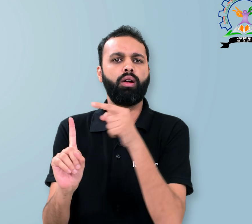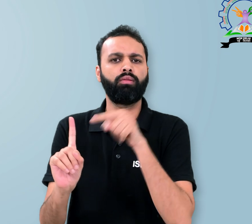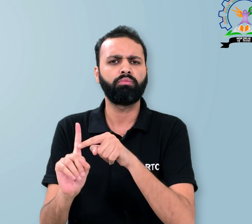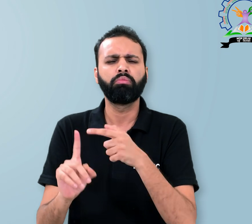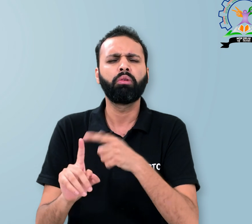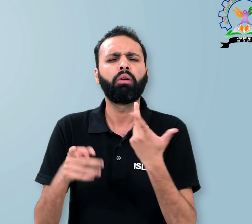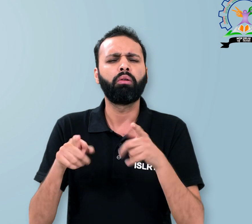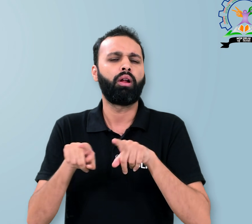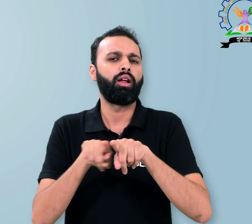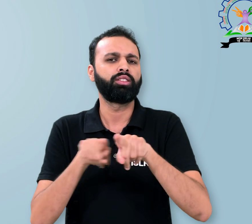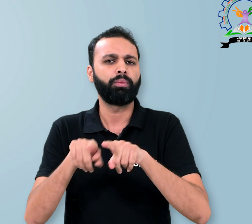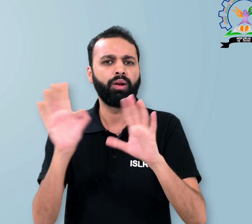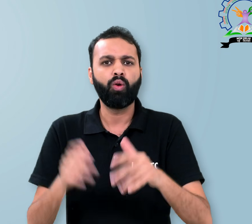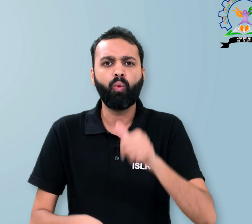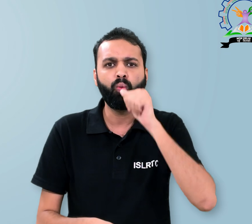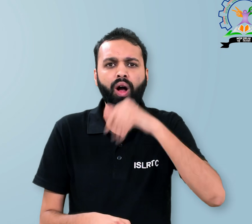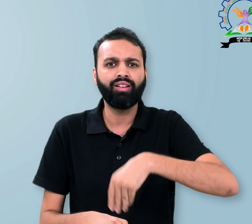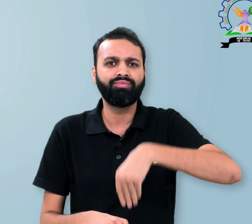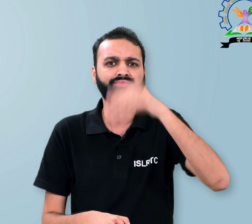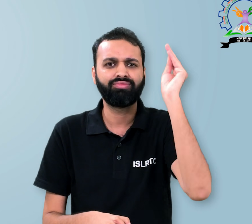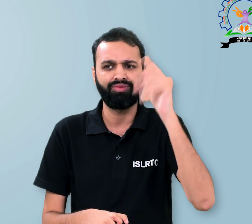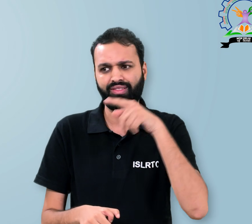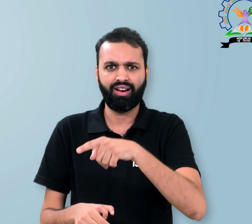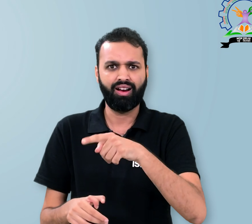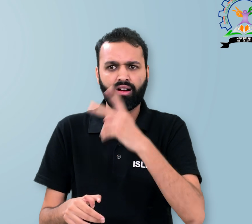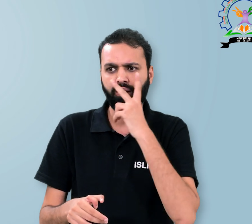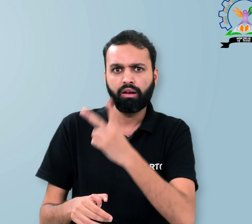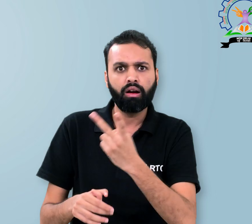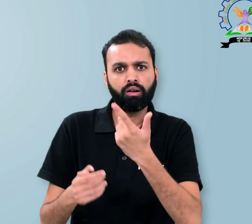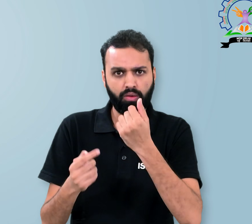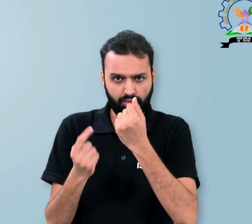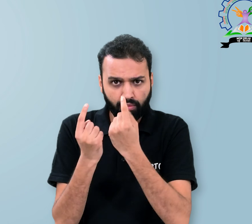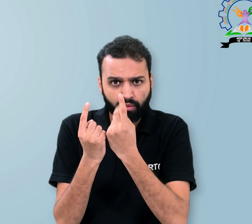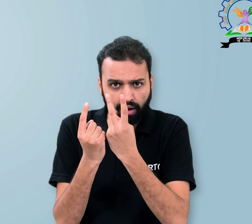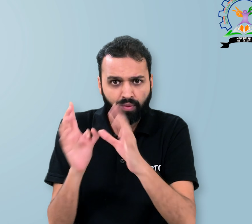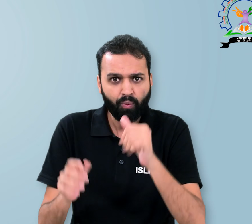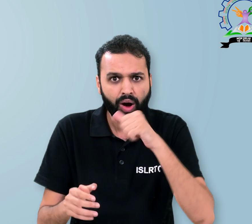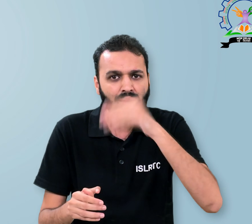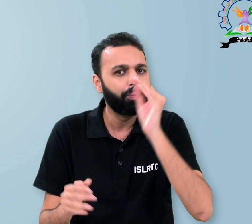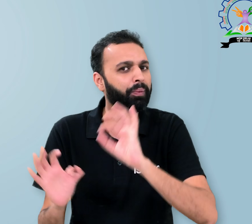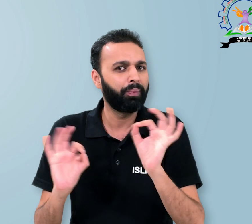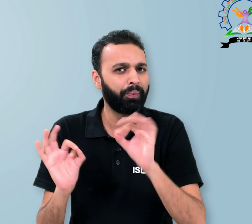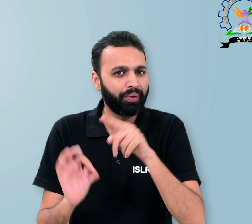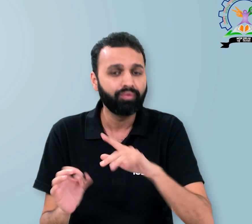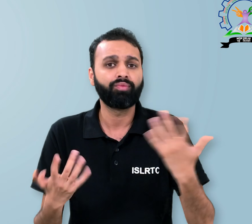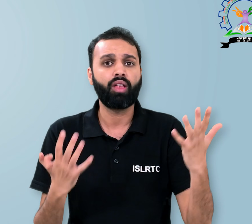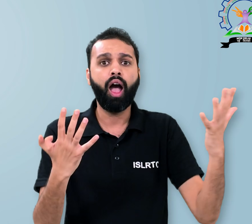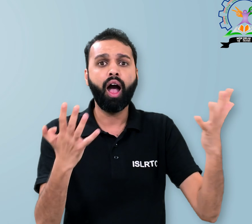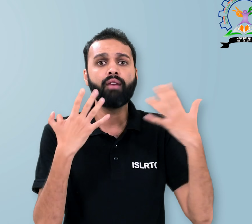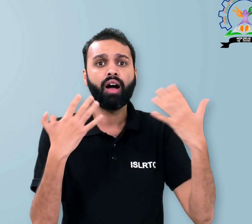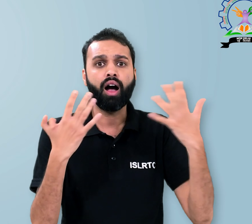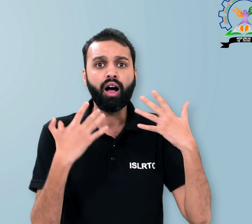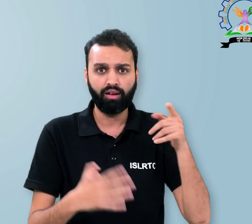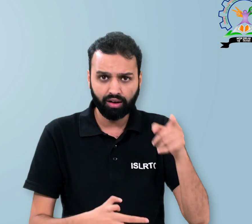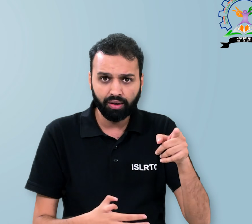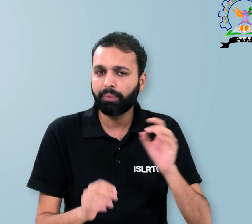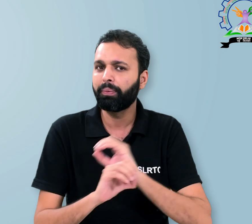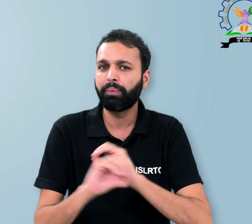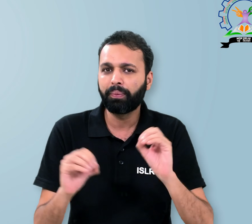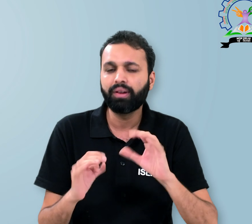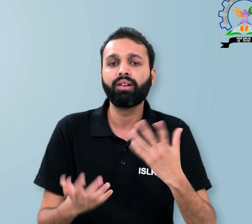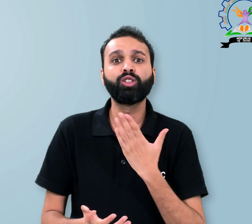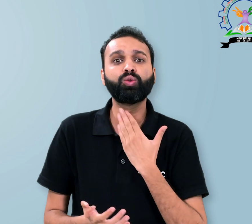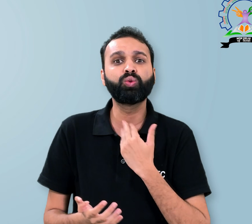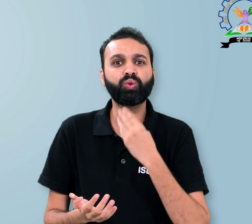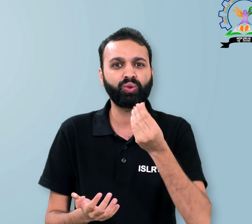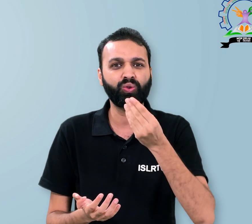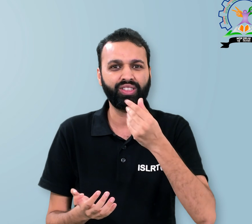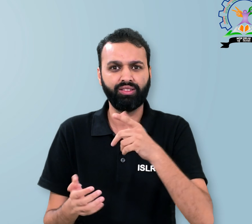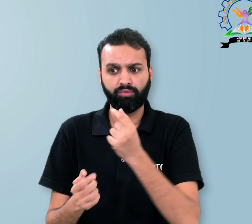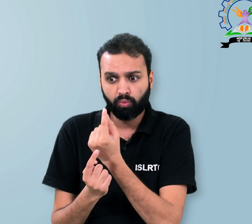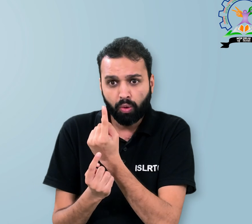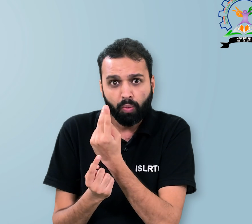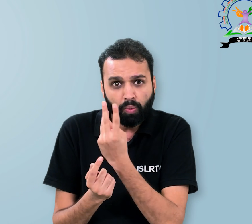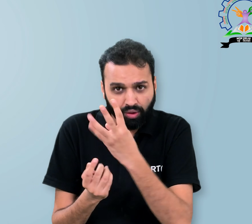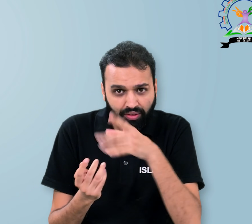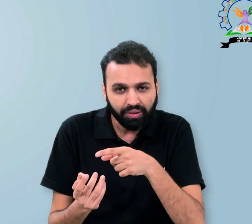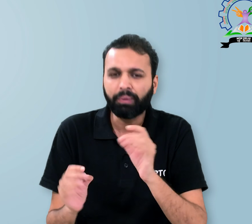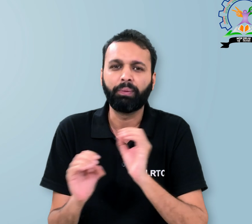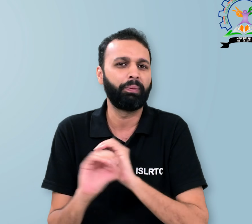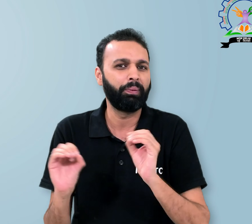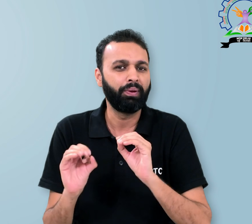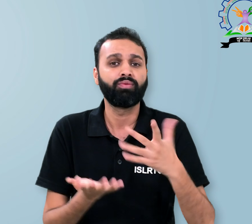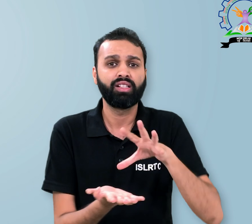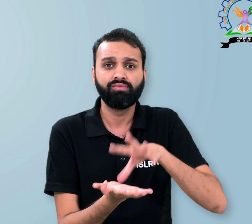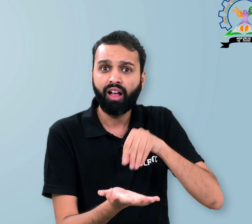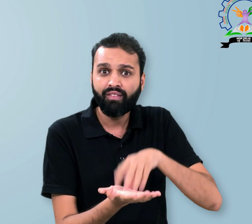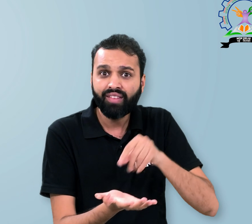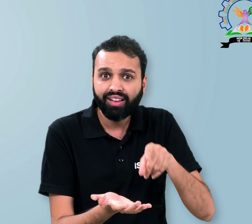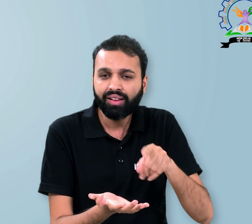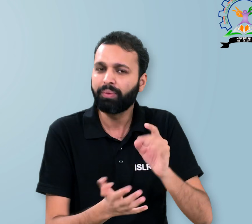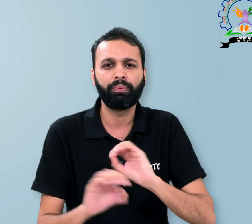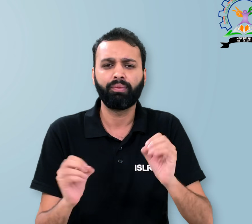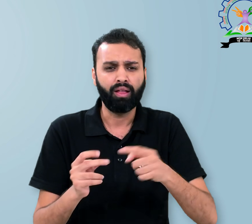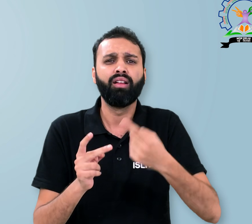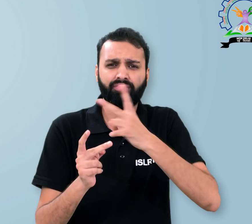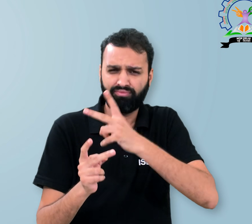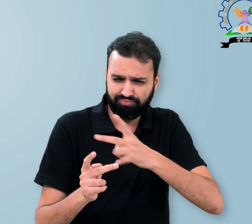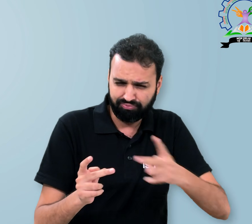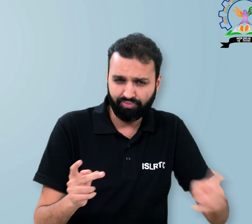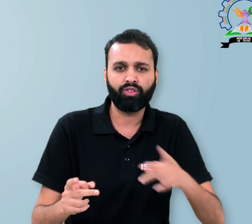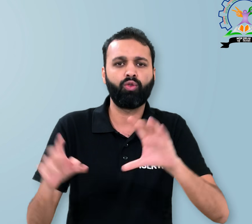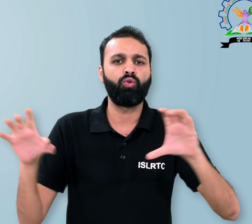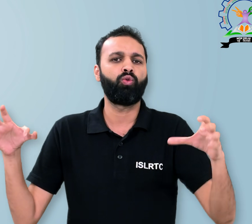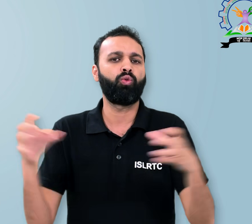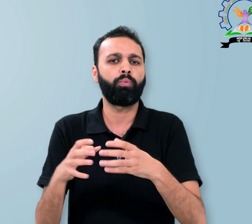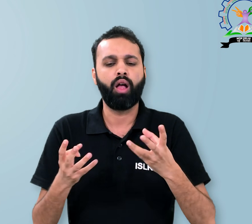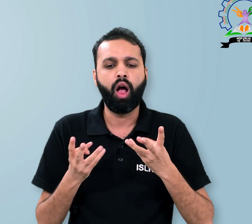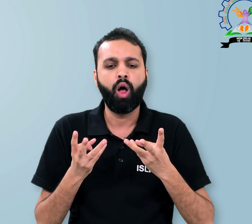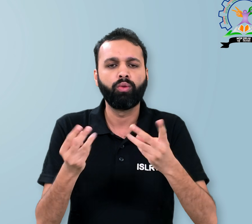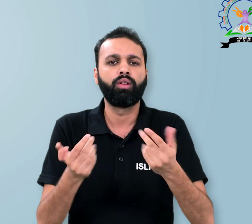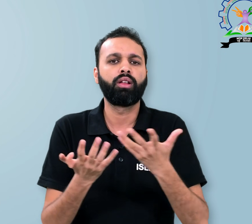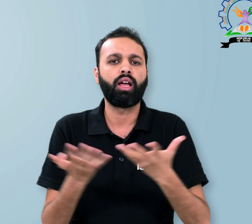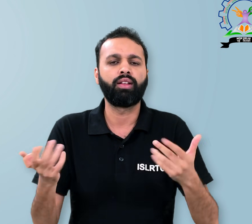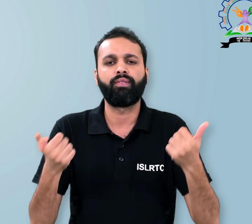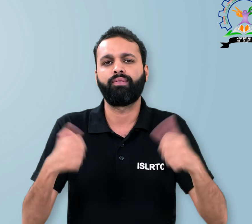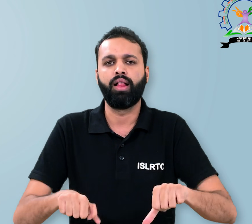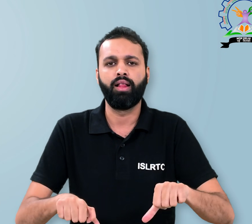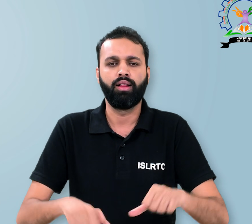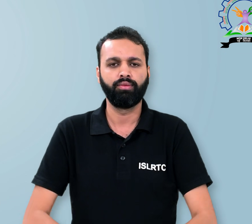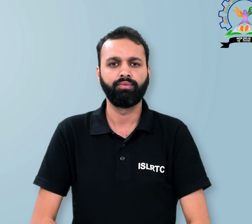Example: Air, blood, sugar, travel, information, money."